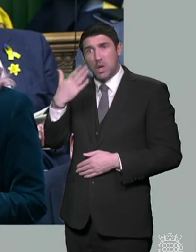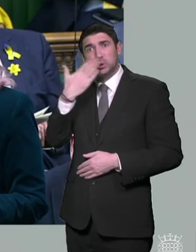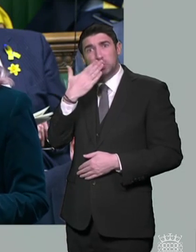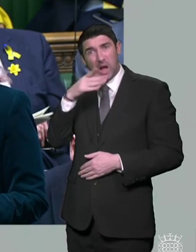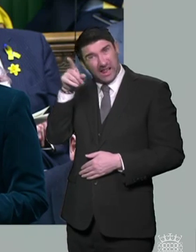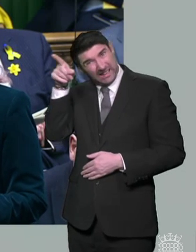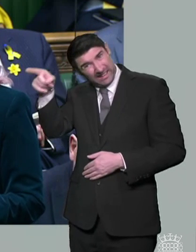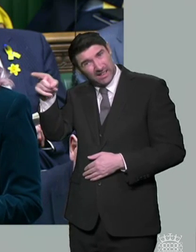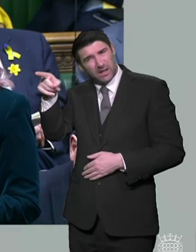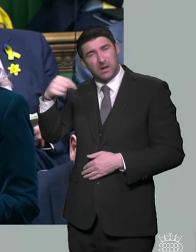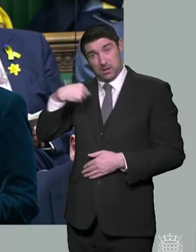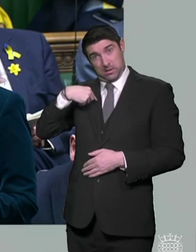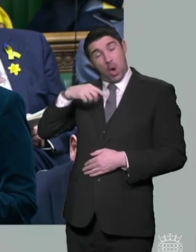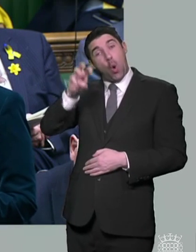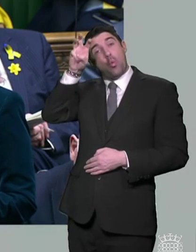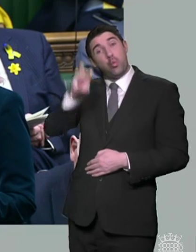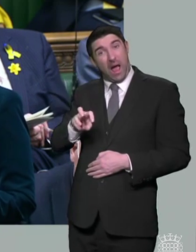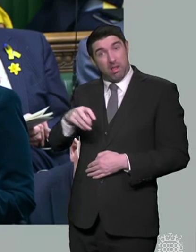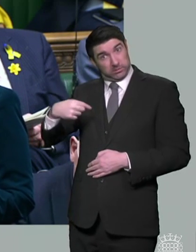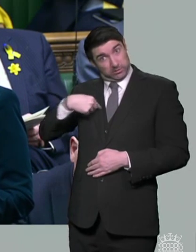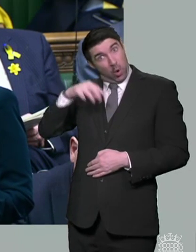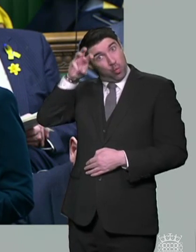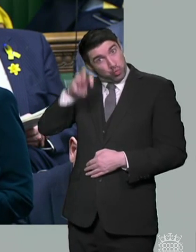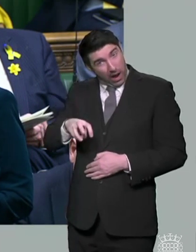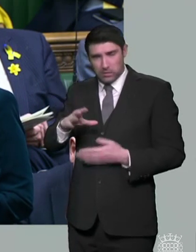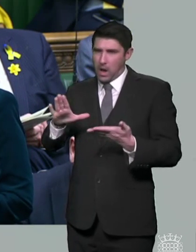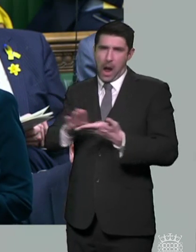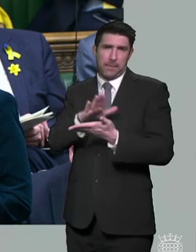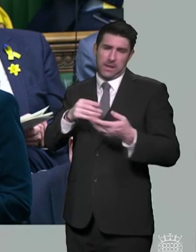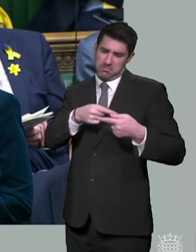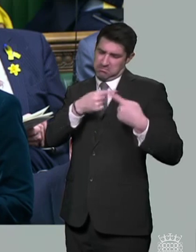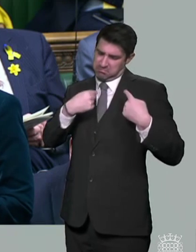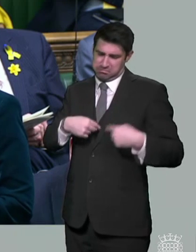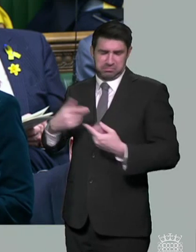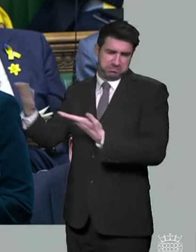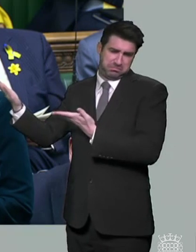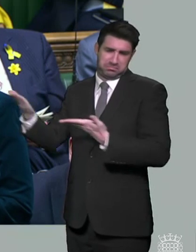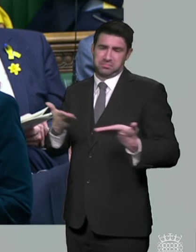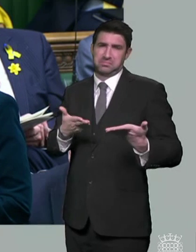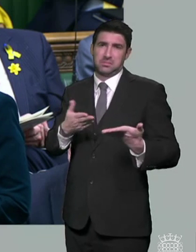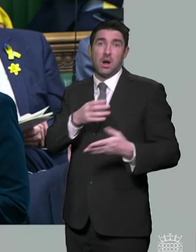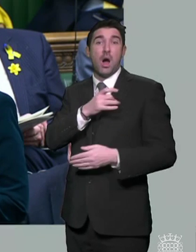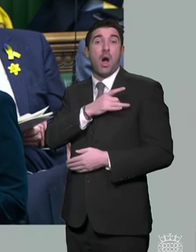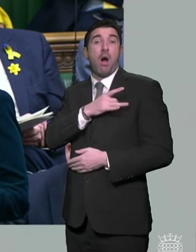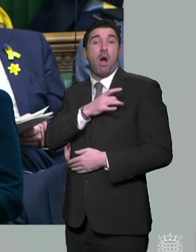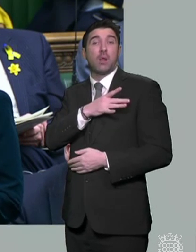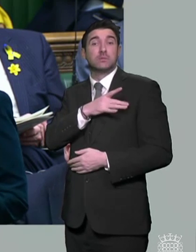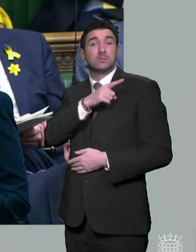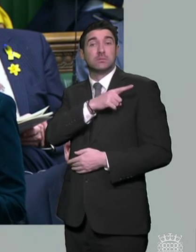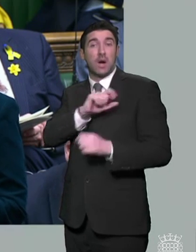Wales aspires to be a nation of sanctuary. Our neighbours in Ireland have waived all visa requirements for three years.